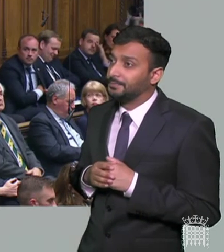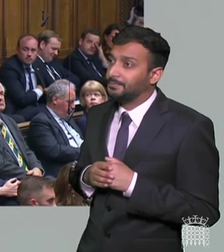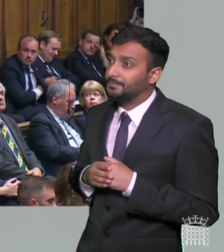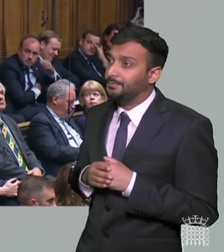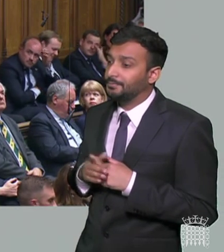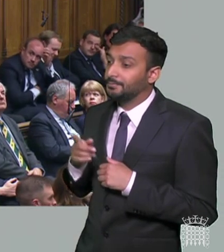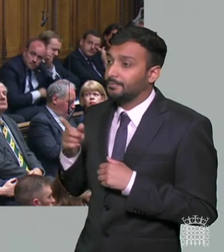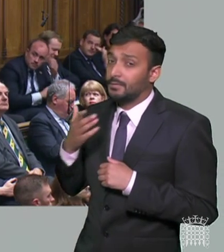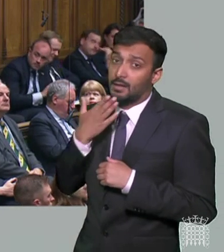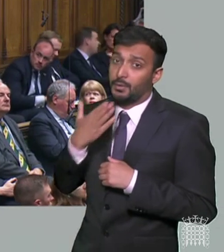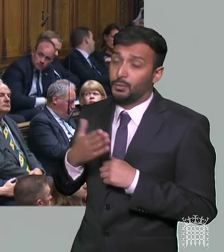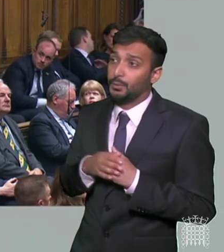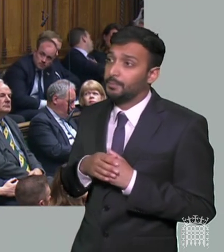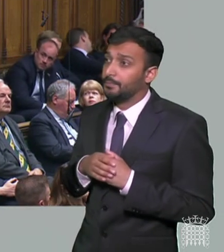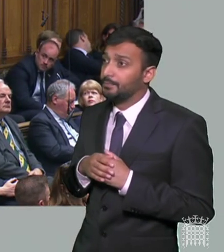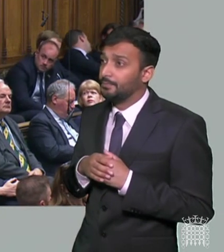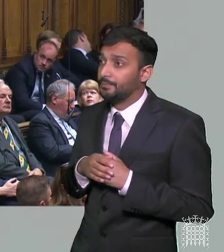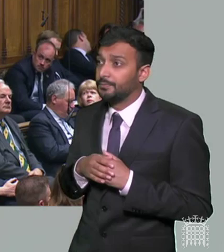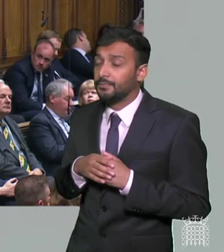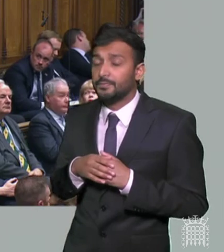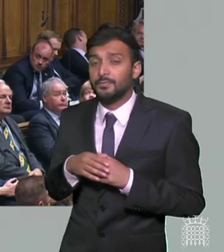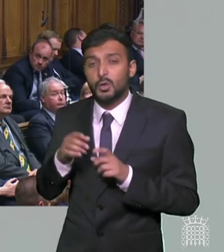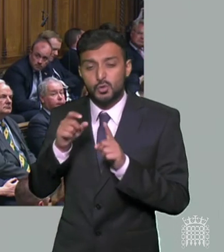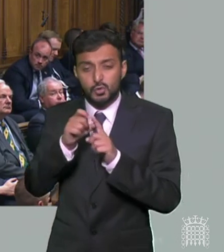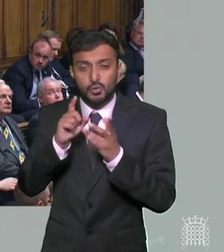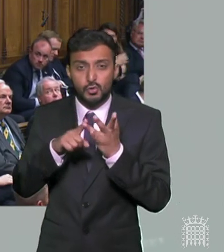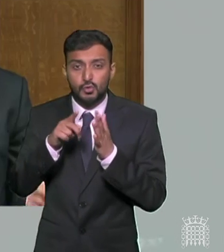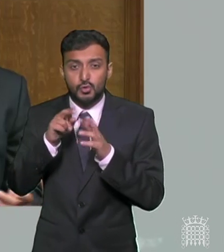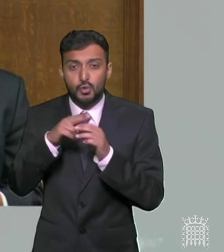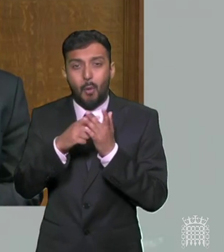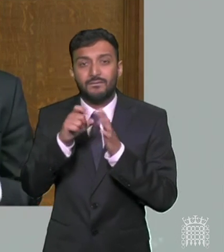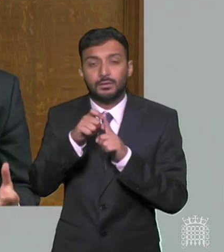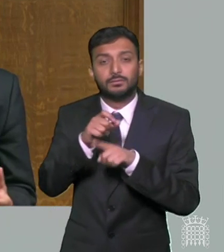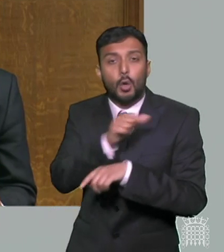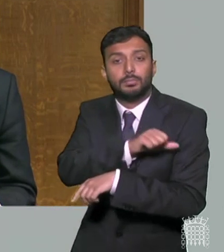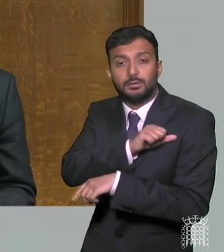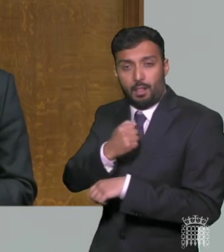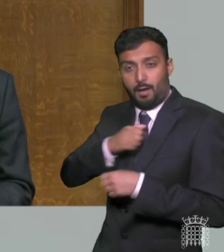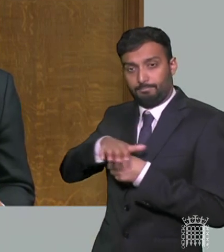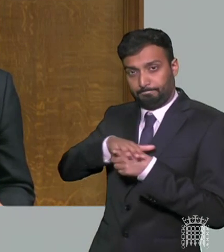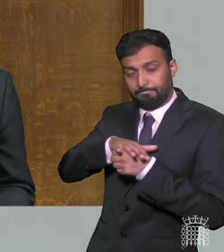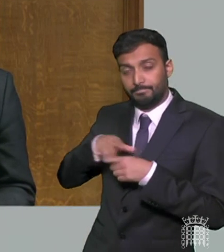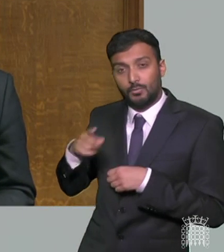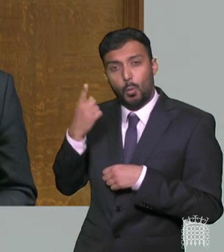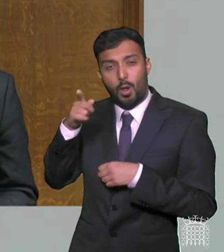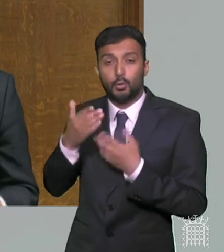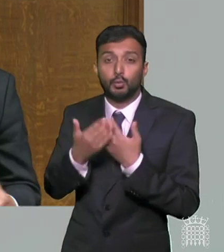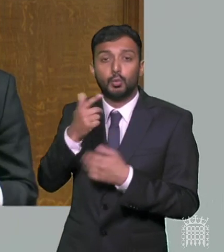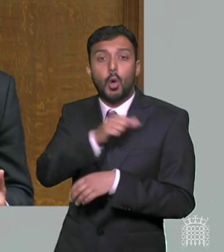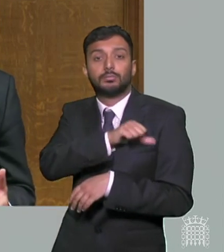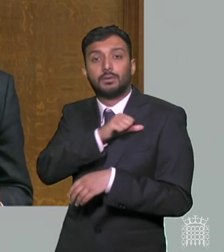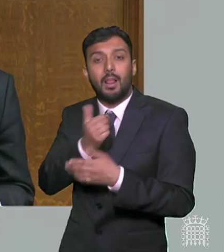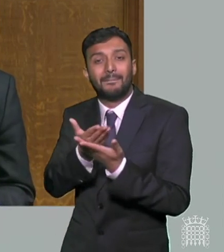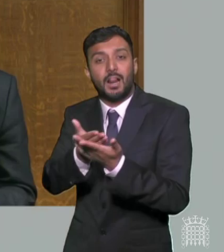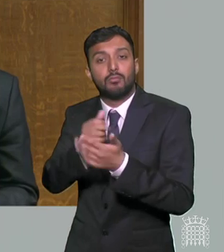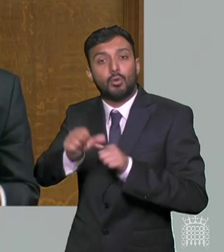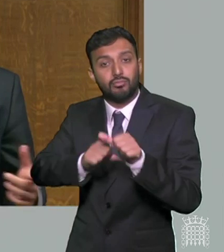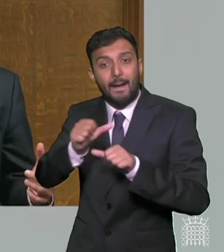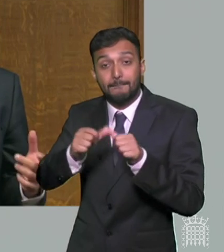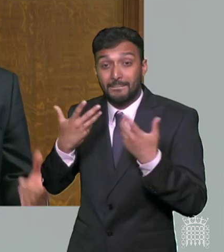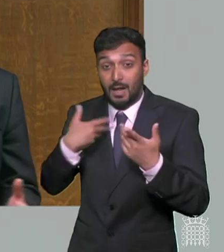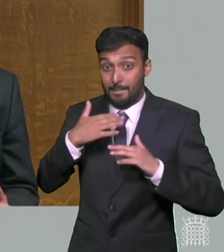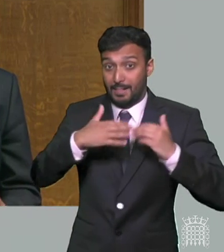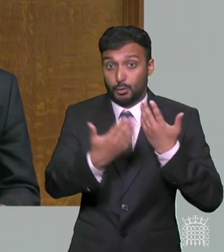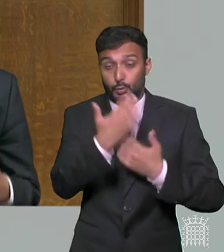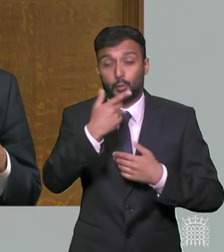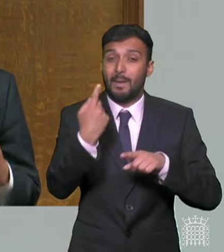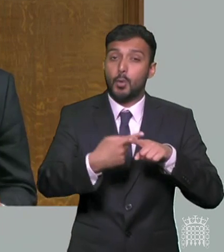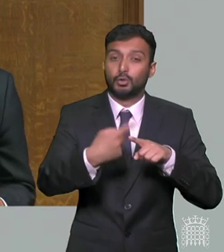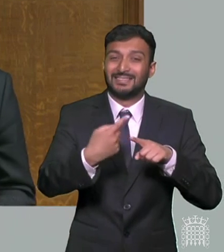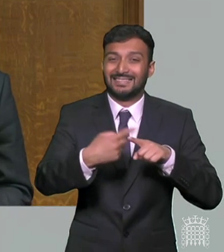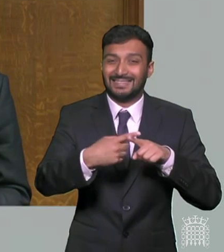Derriford Hospital in my constituency is part of the new hospital building programme announced by this Government; work on the new emergency department starts this year.